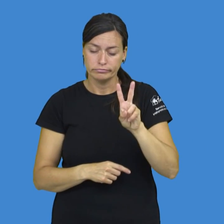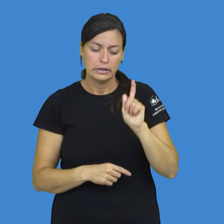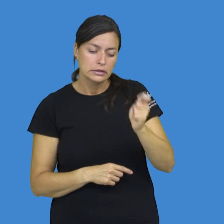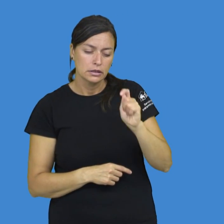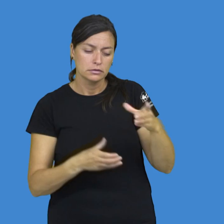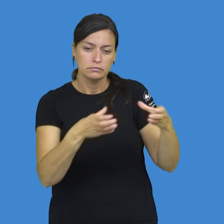frecuente